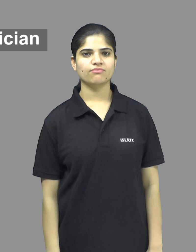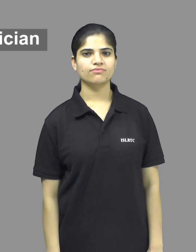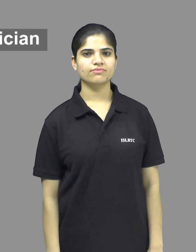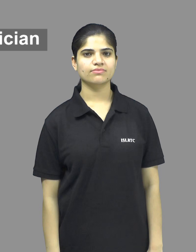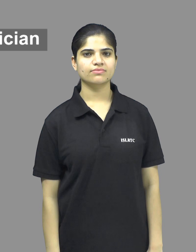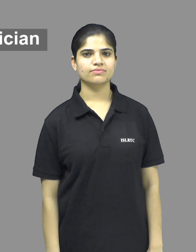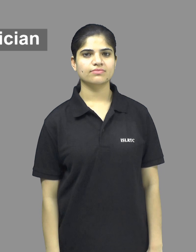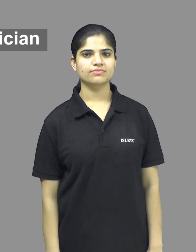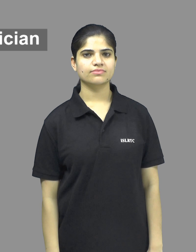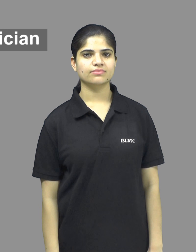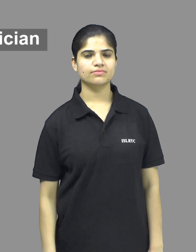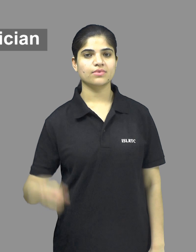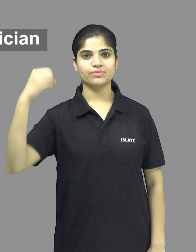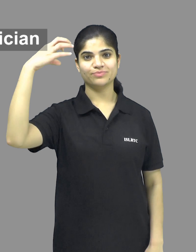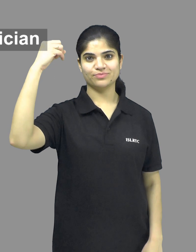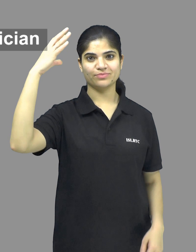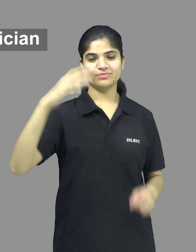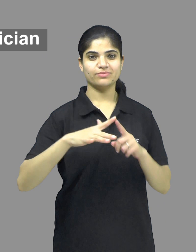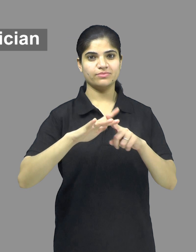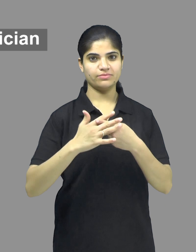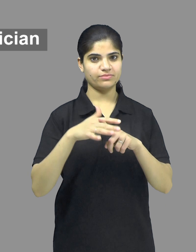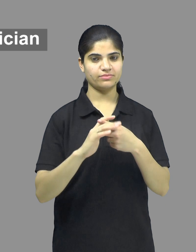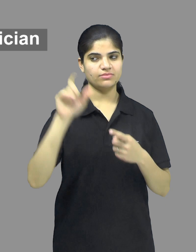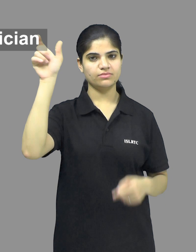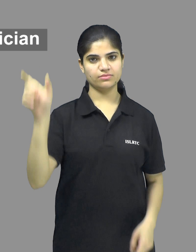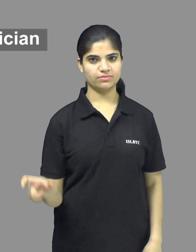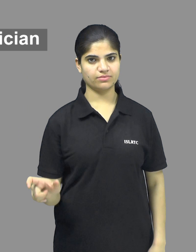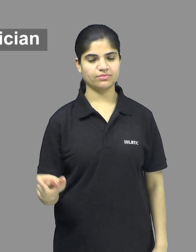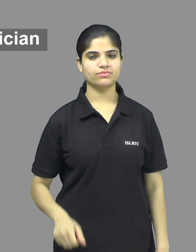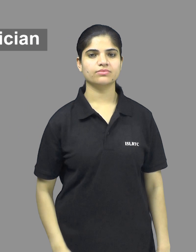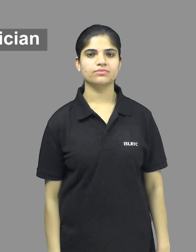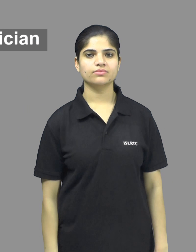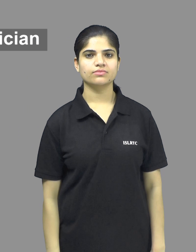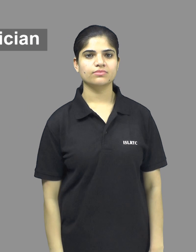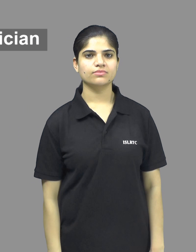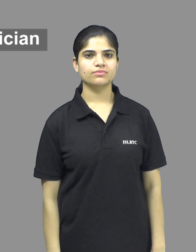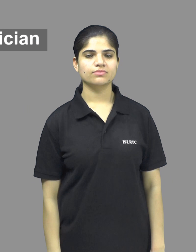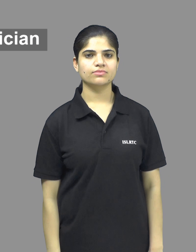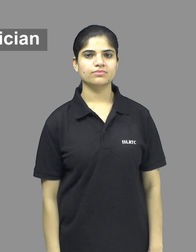Electrician